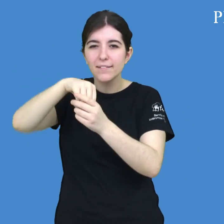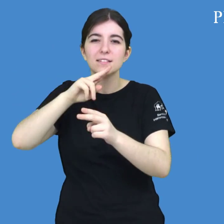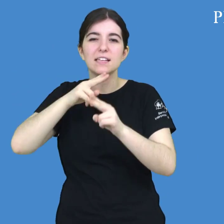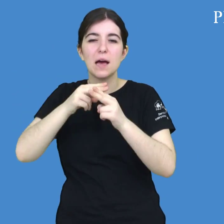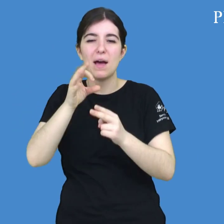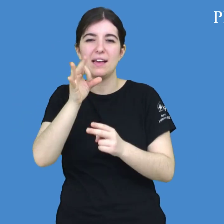nombre